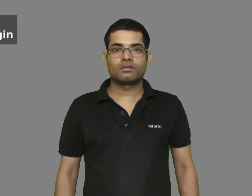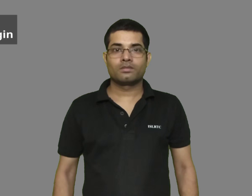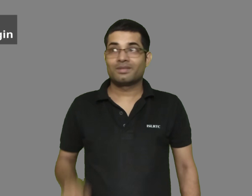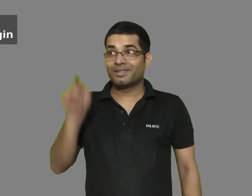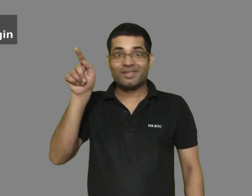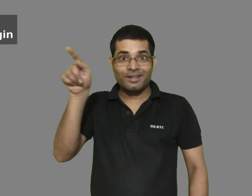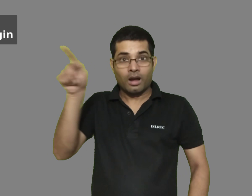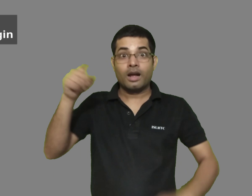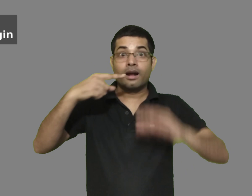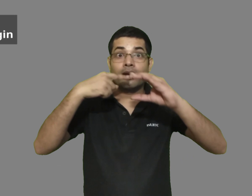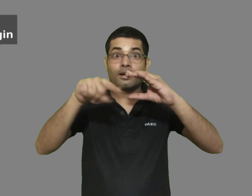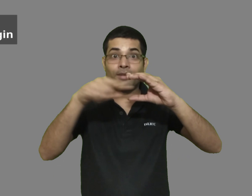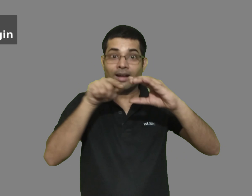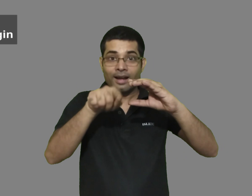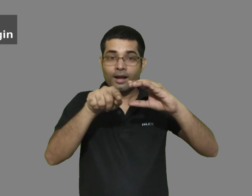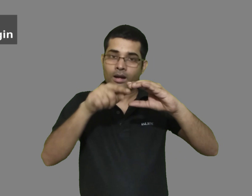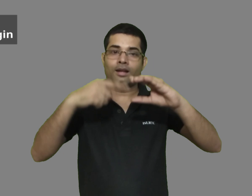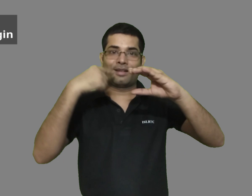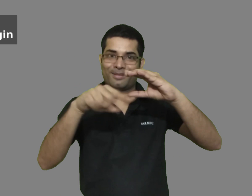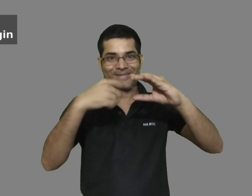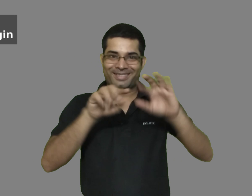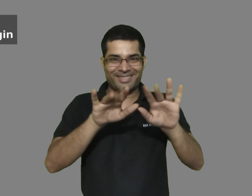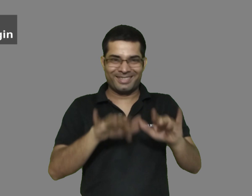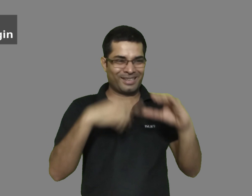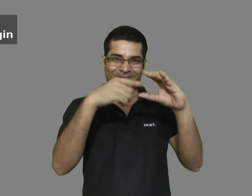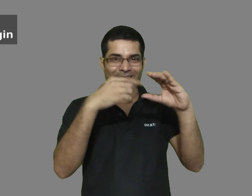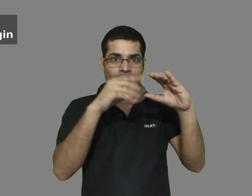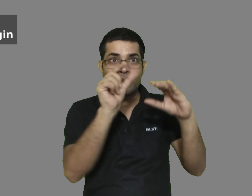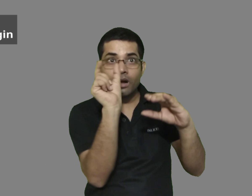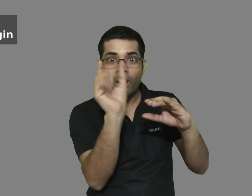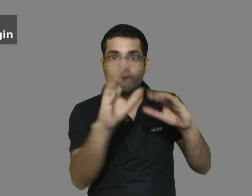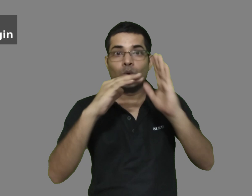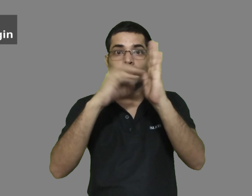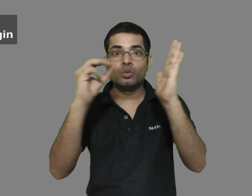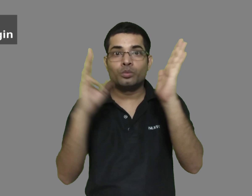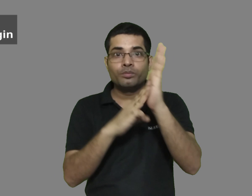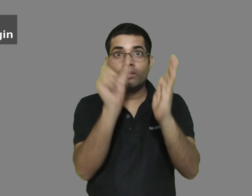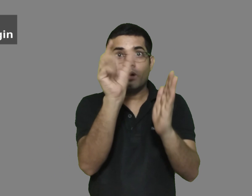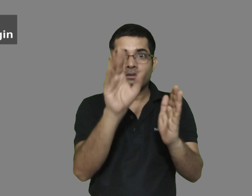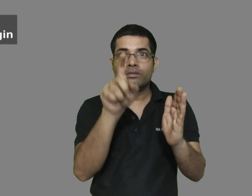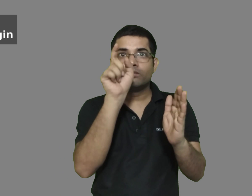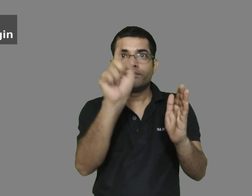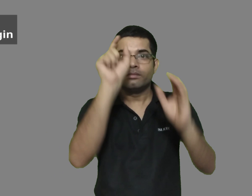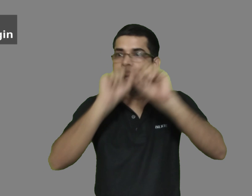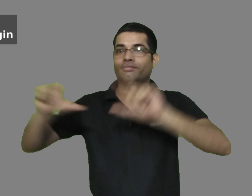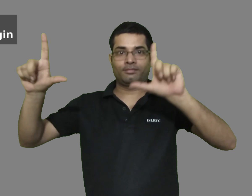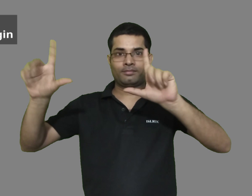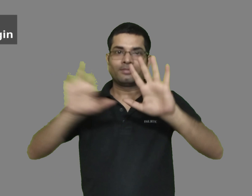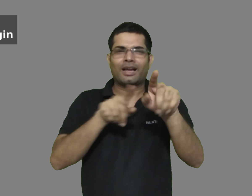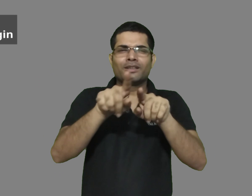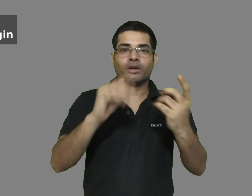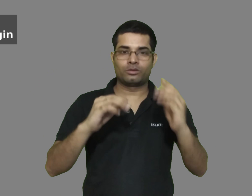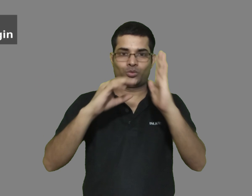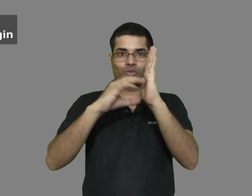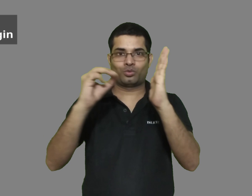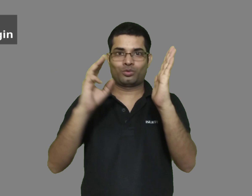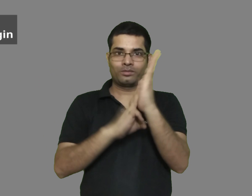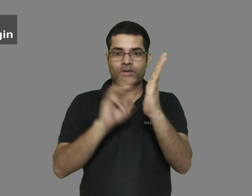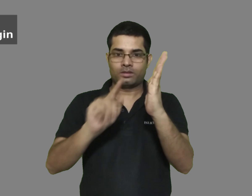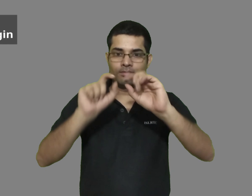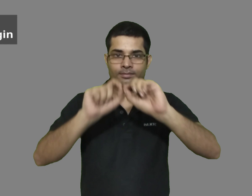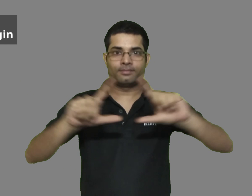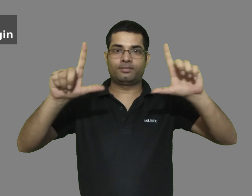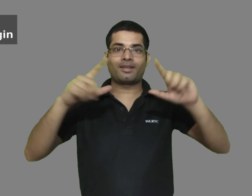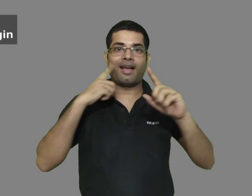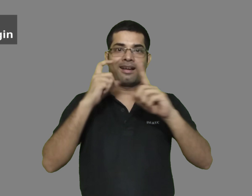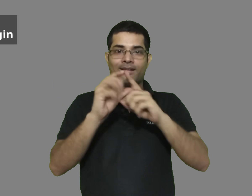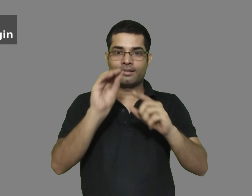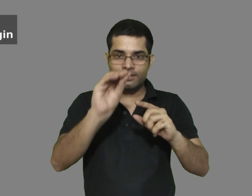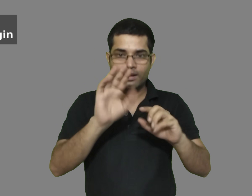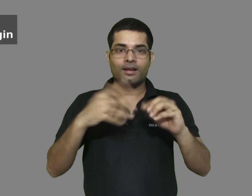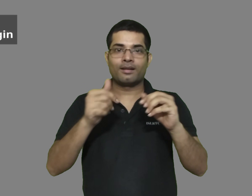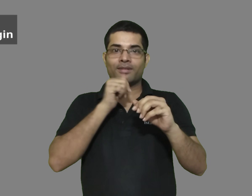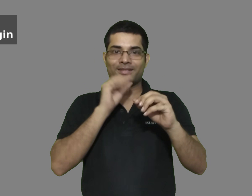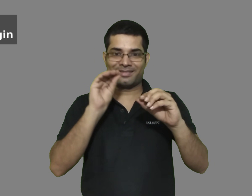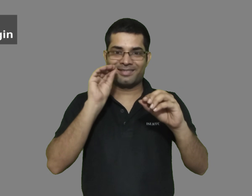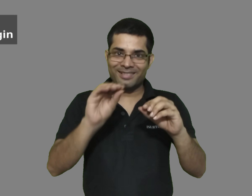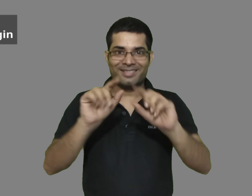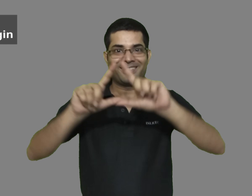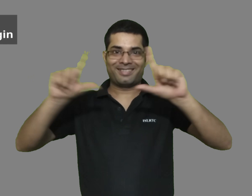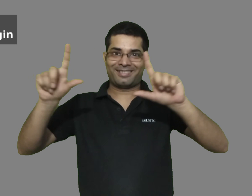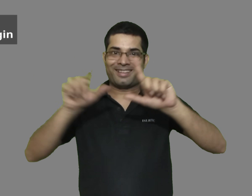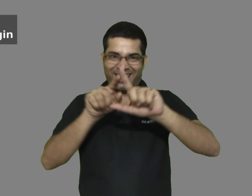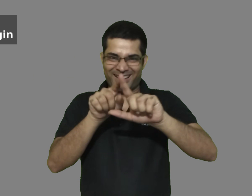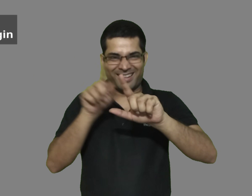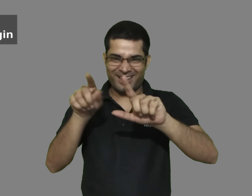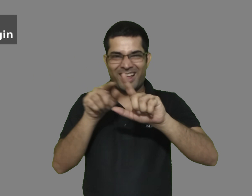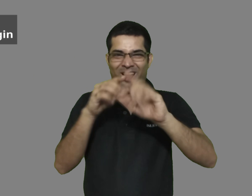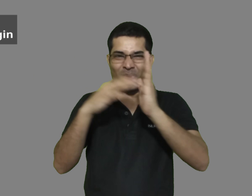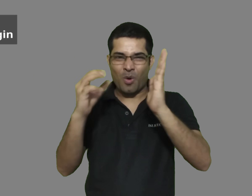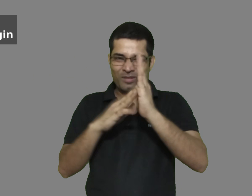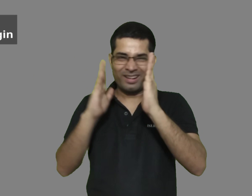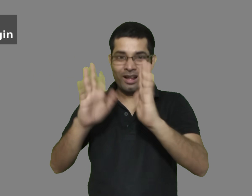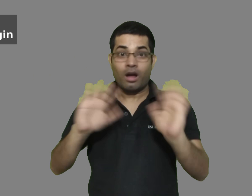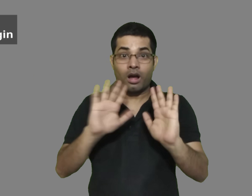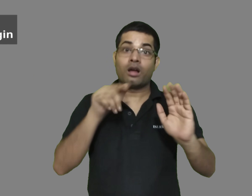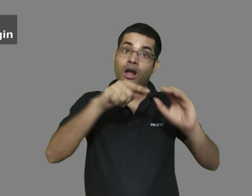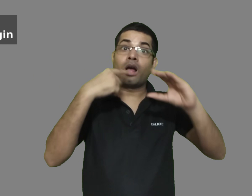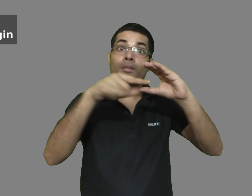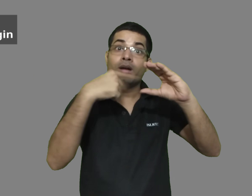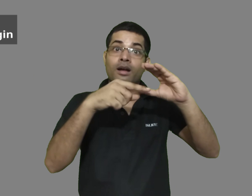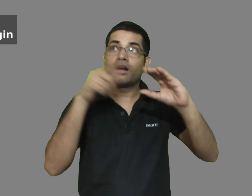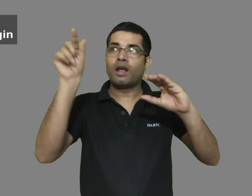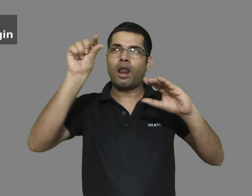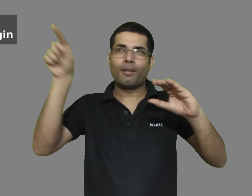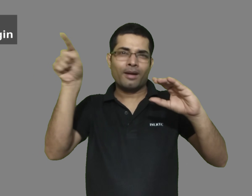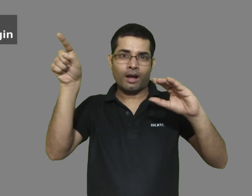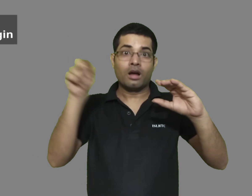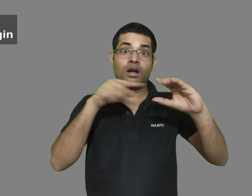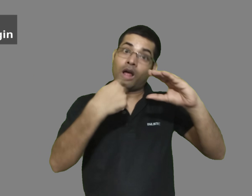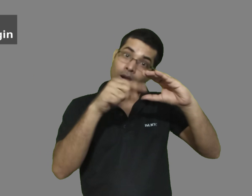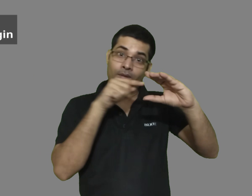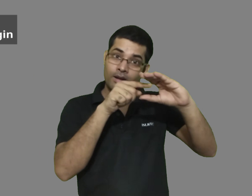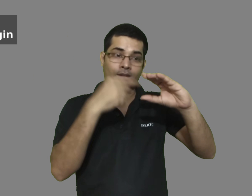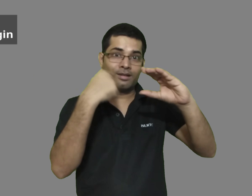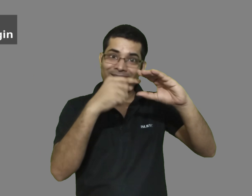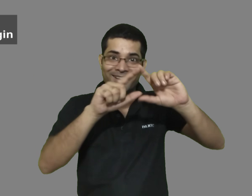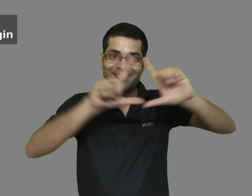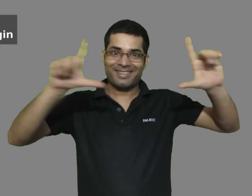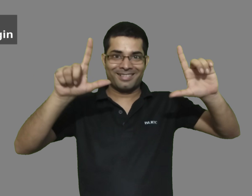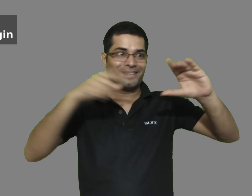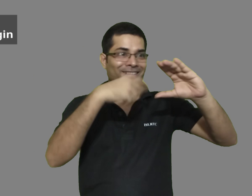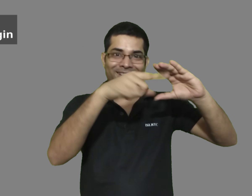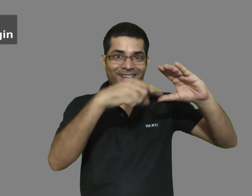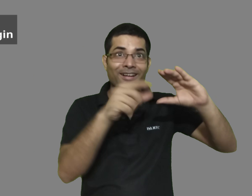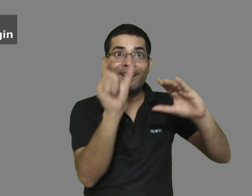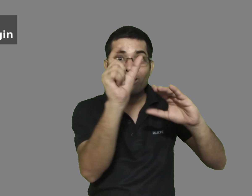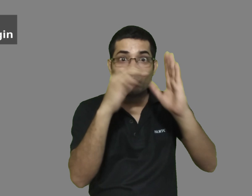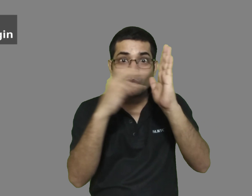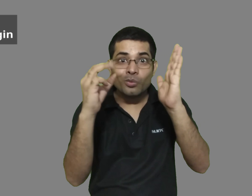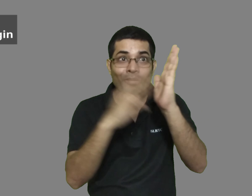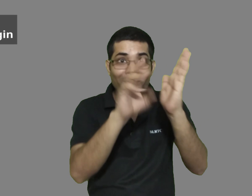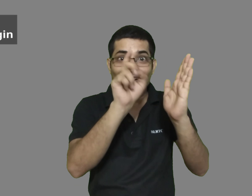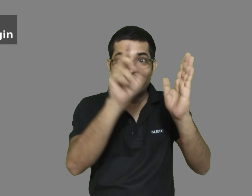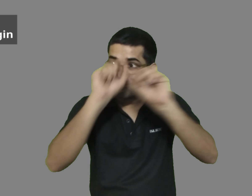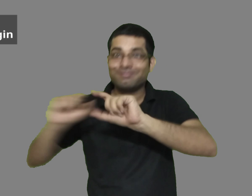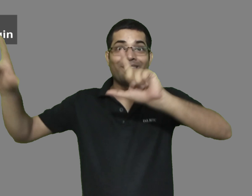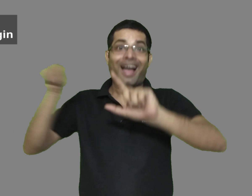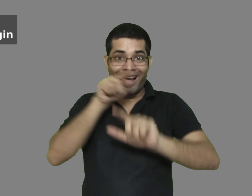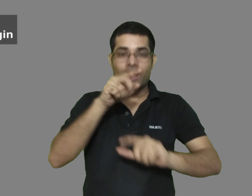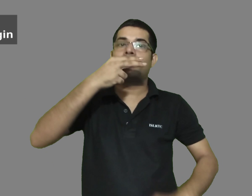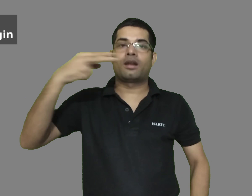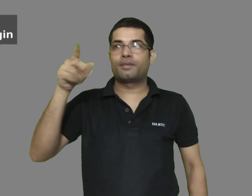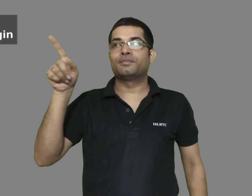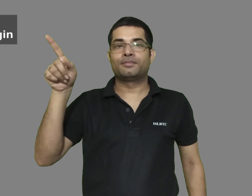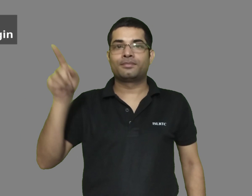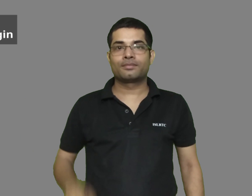Microsoft Outlook Plugin